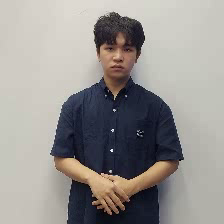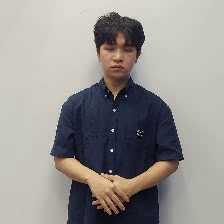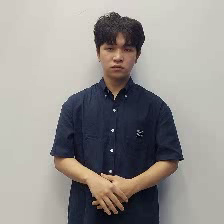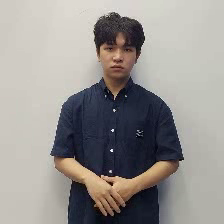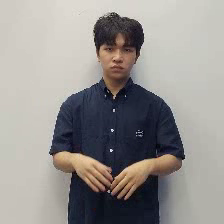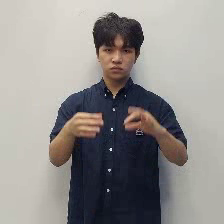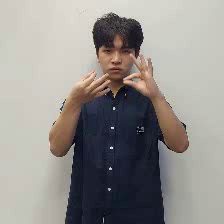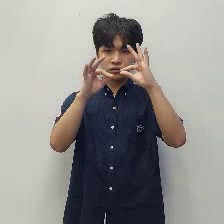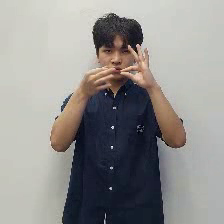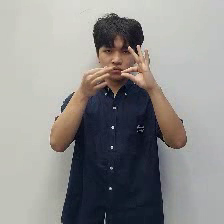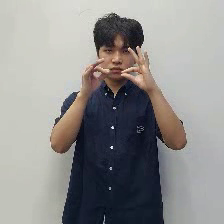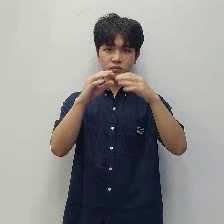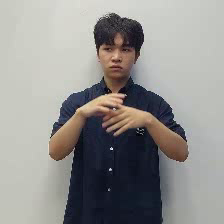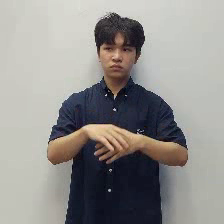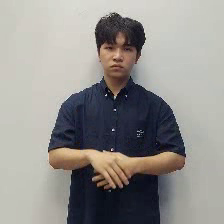Rau